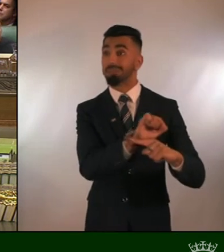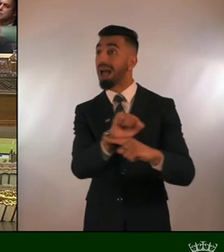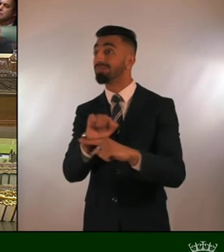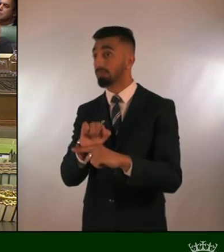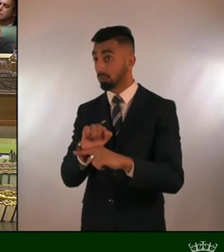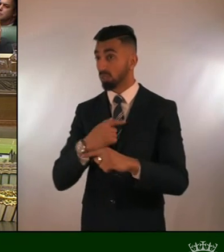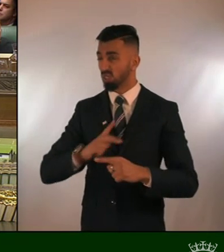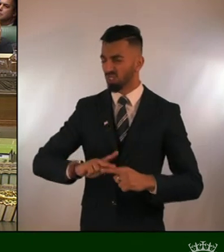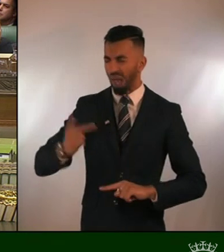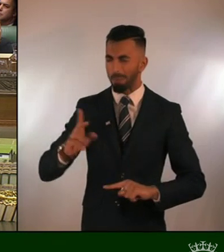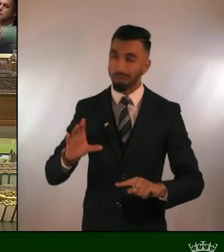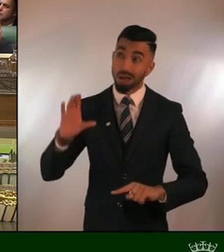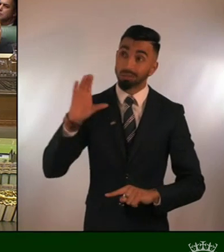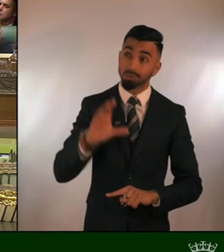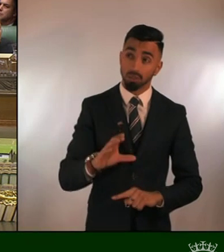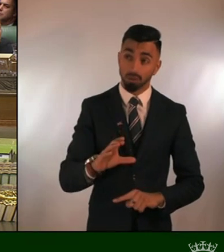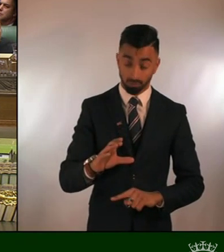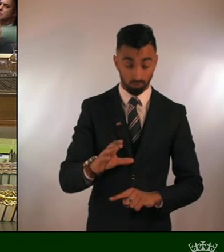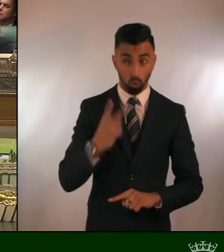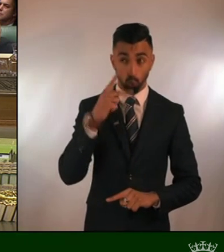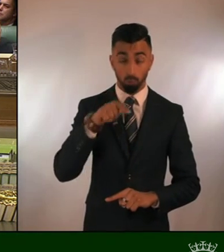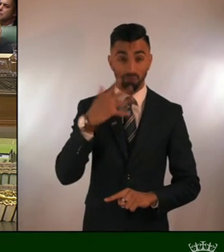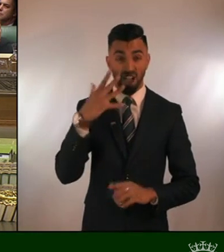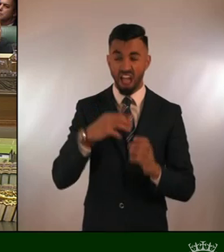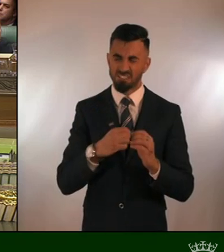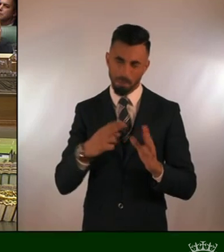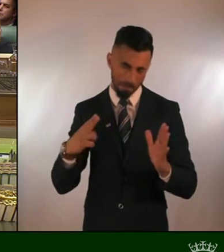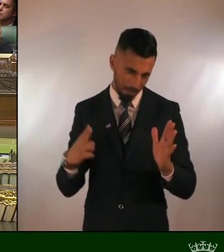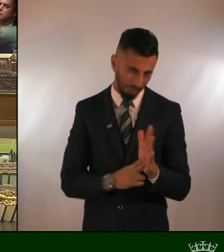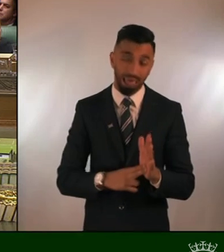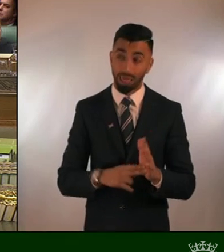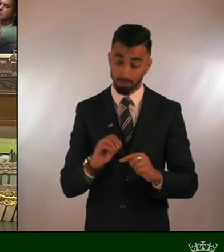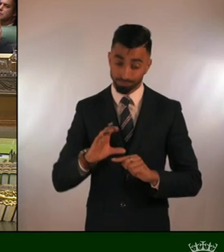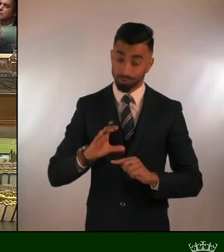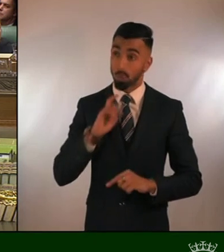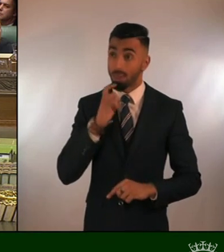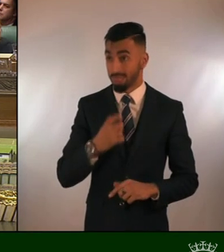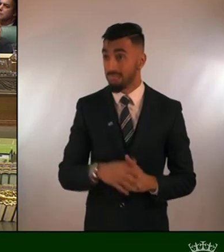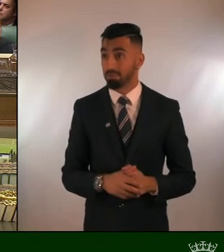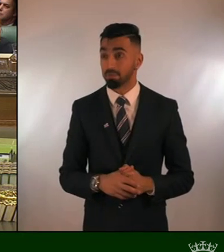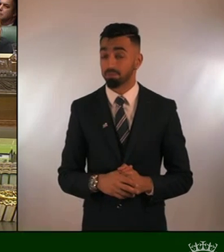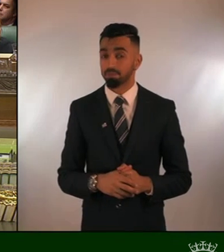We are also supporting natural habitats such as woodlands and peat bogs.